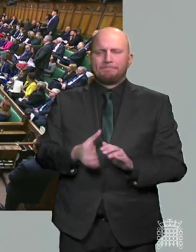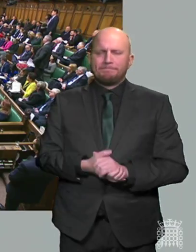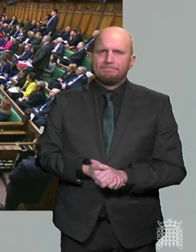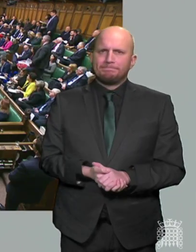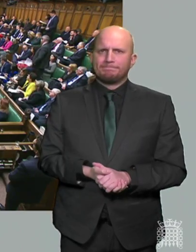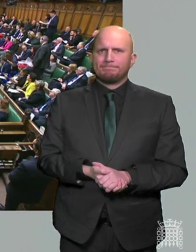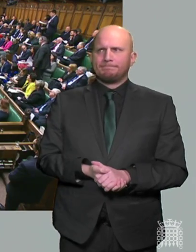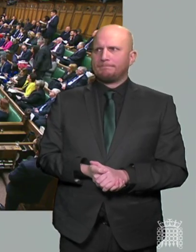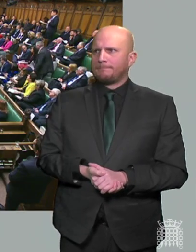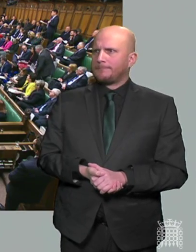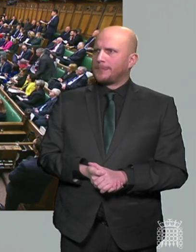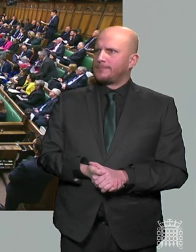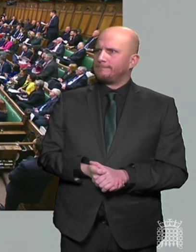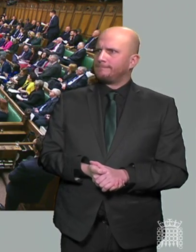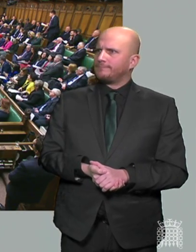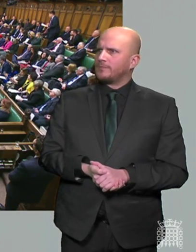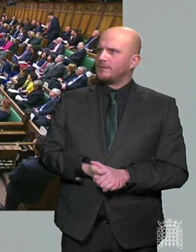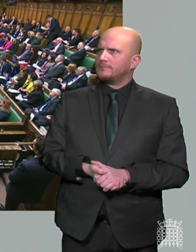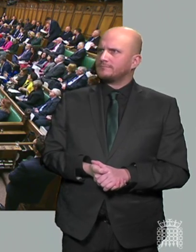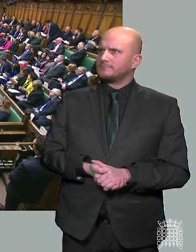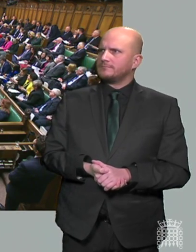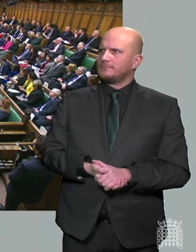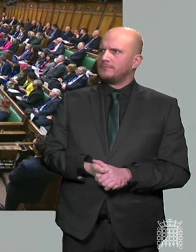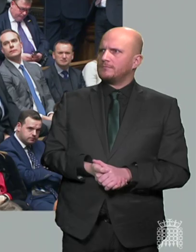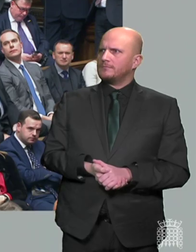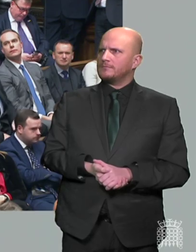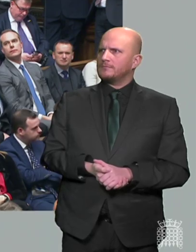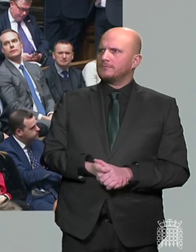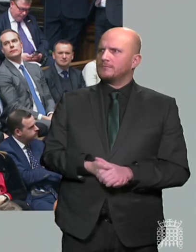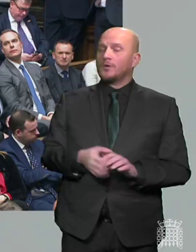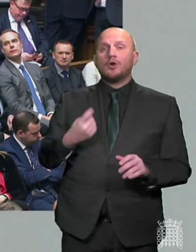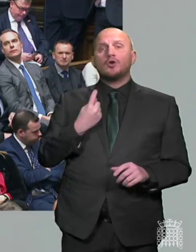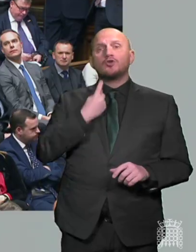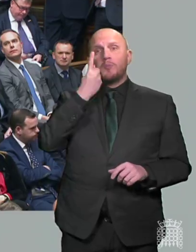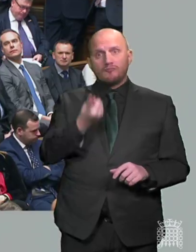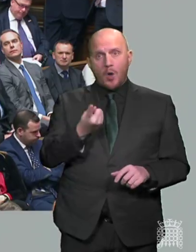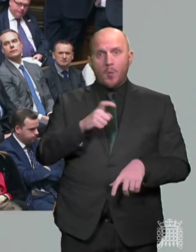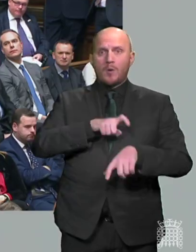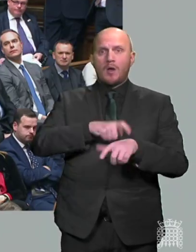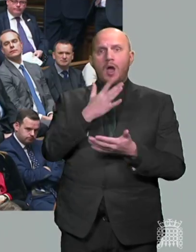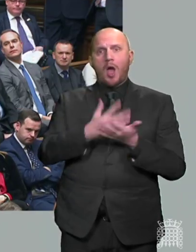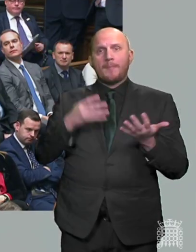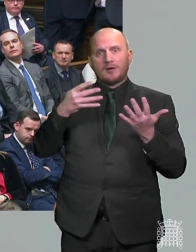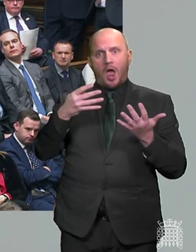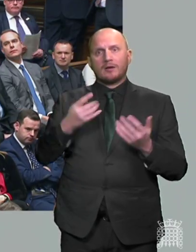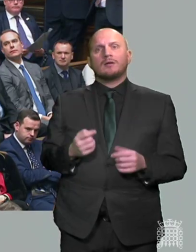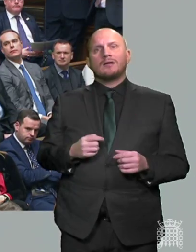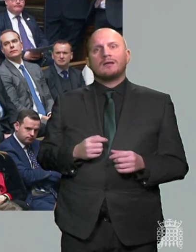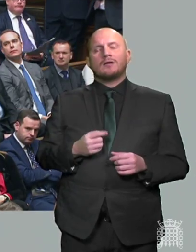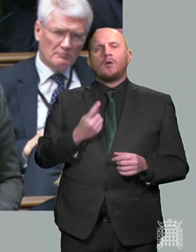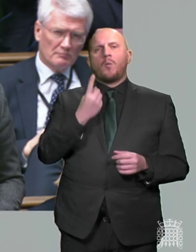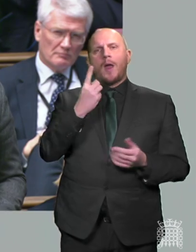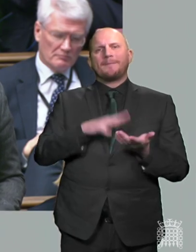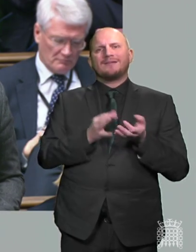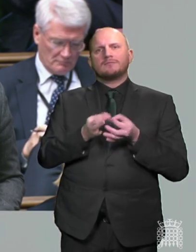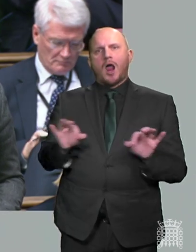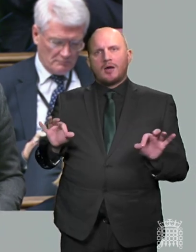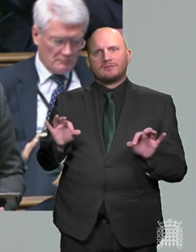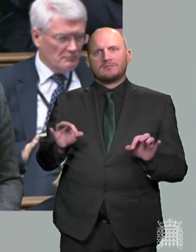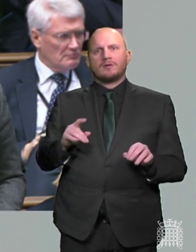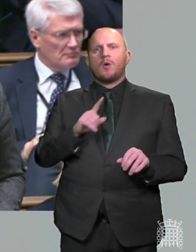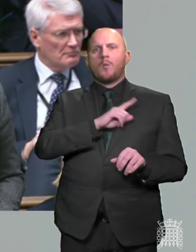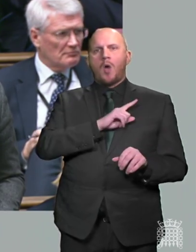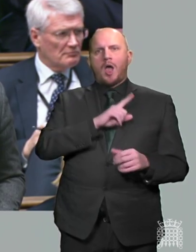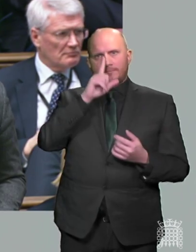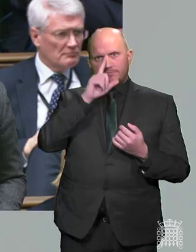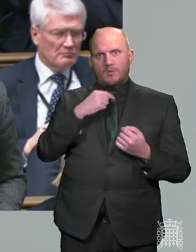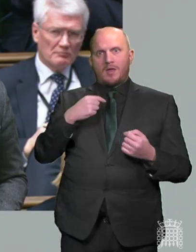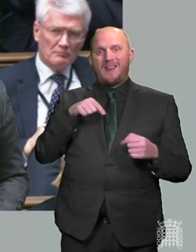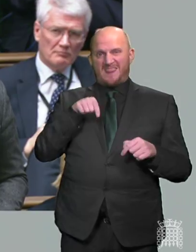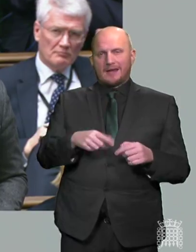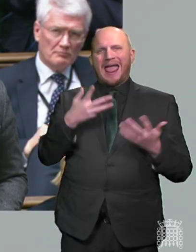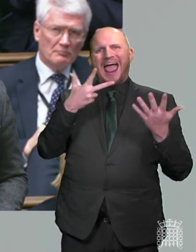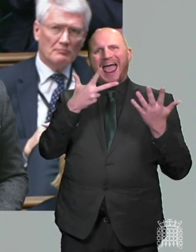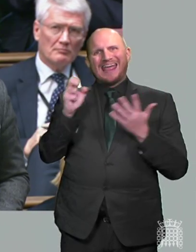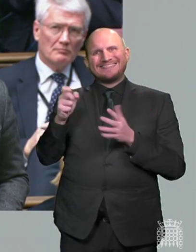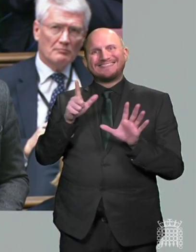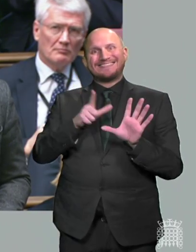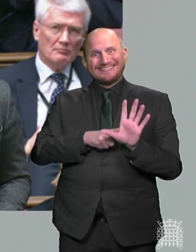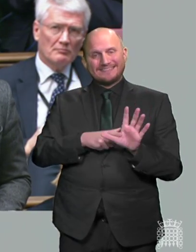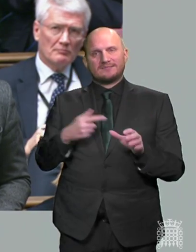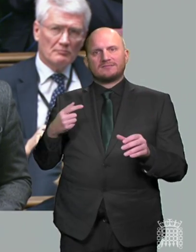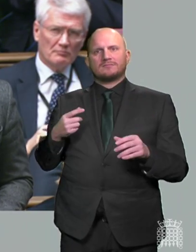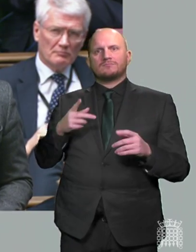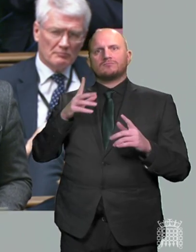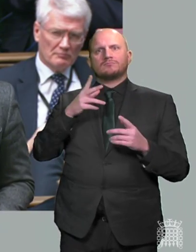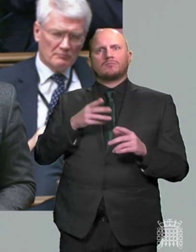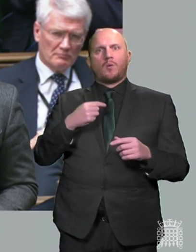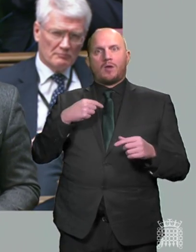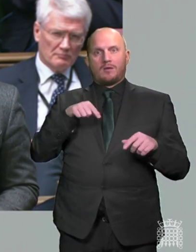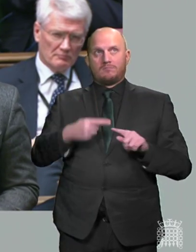Tomorrow, Mr Speaker, at 9.30 am you will lead this House in a one-minute silence to mark 80 years since the British Government recognised that the holocaust was taking place in Nazi-occupied Europe.